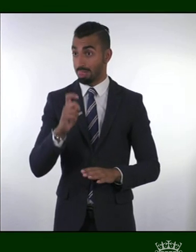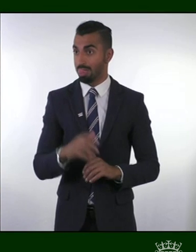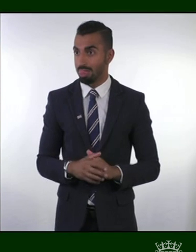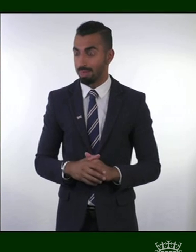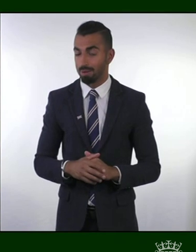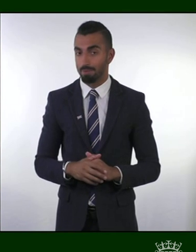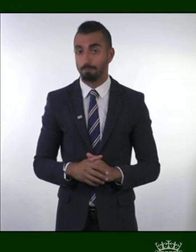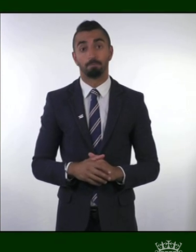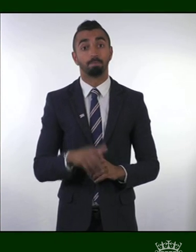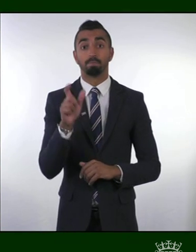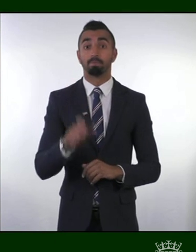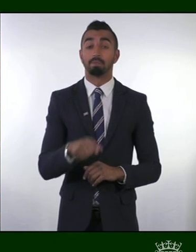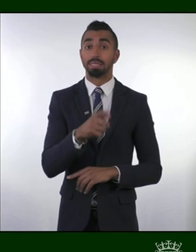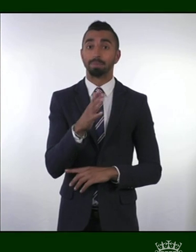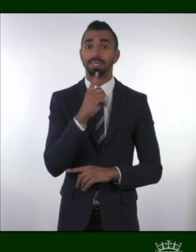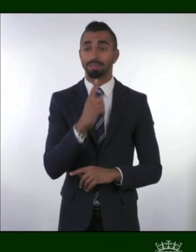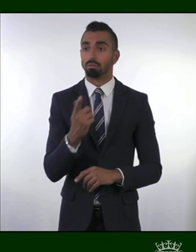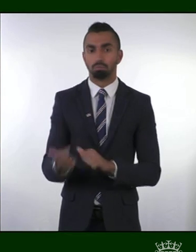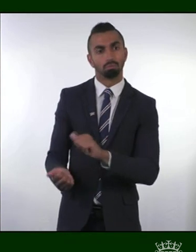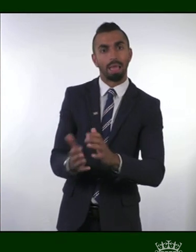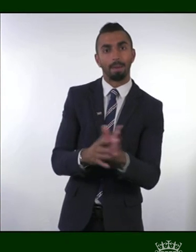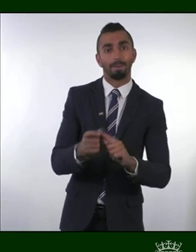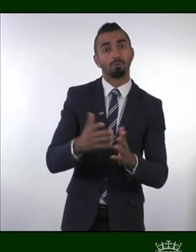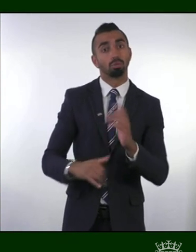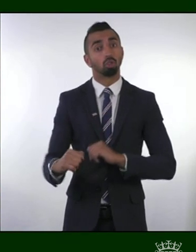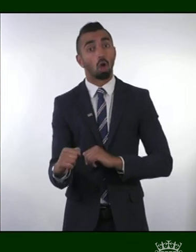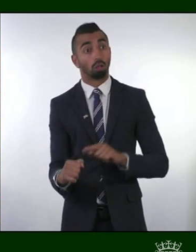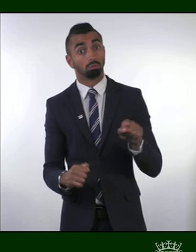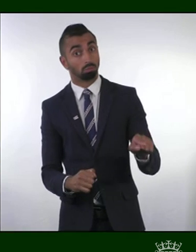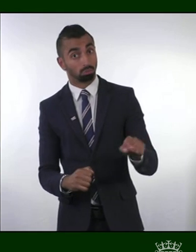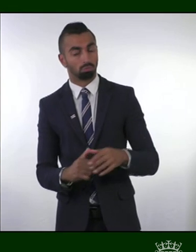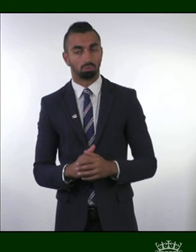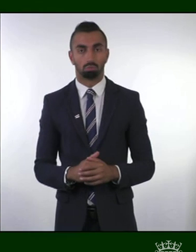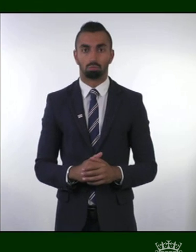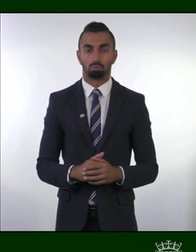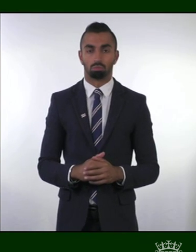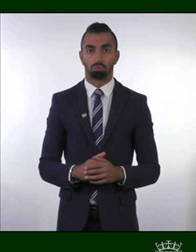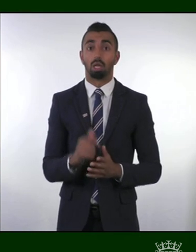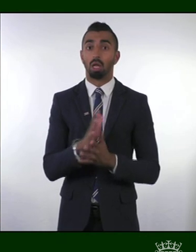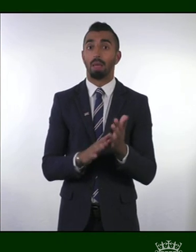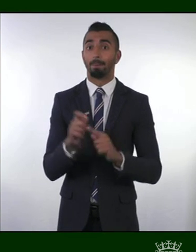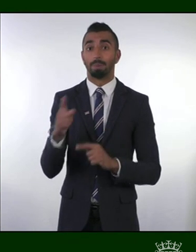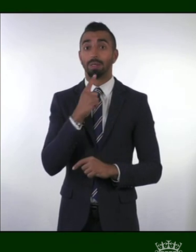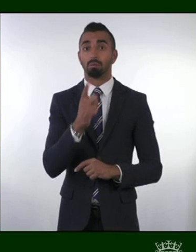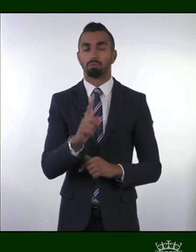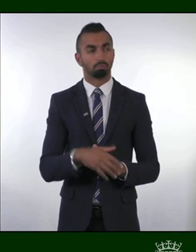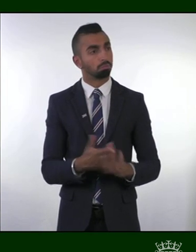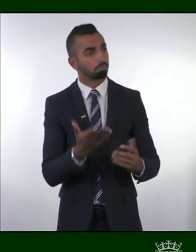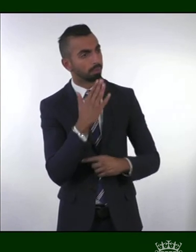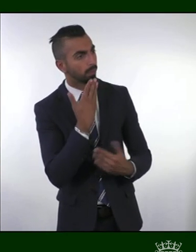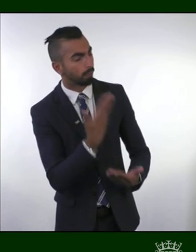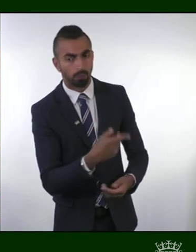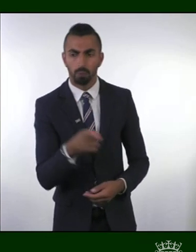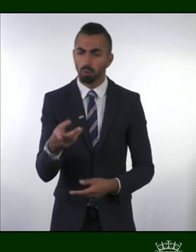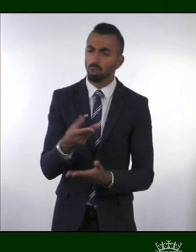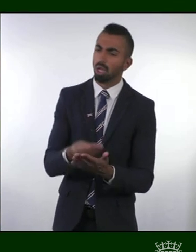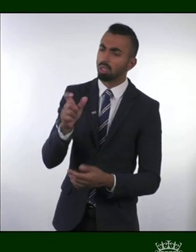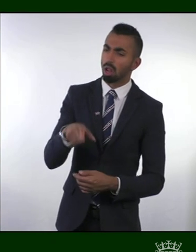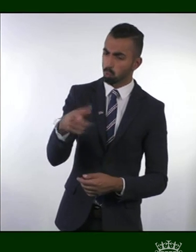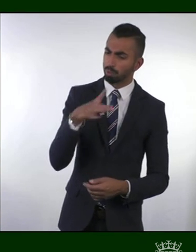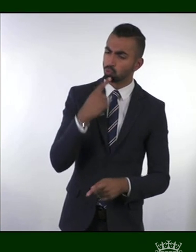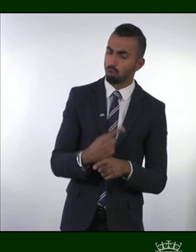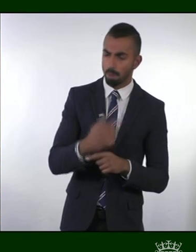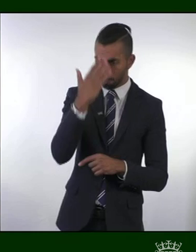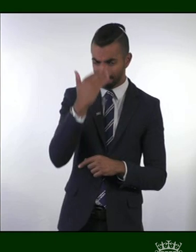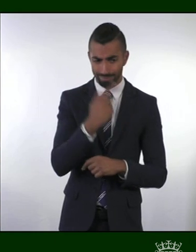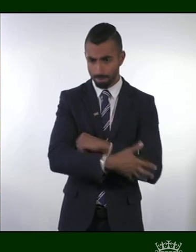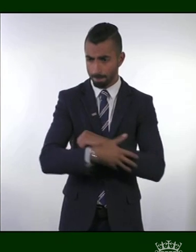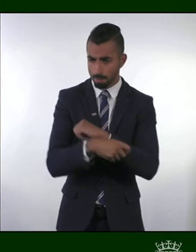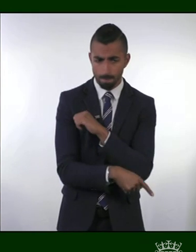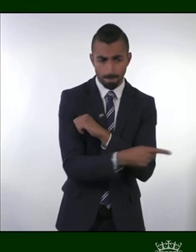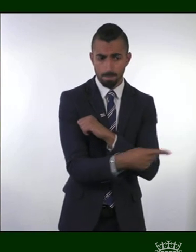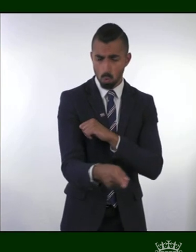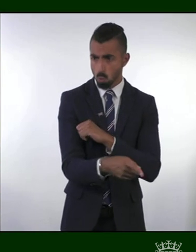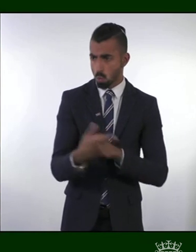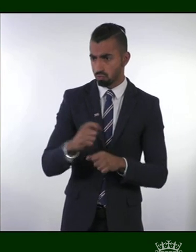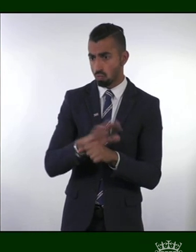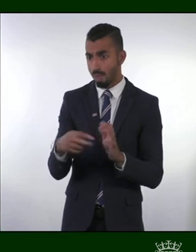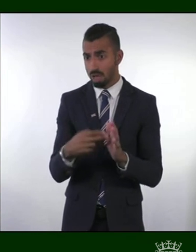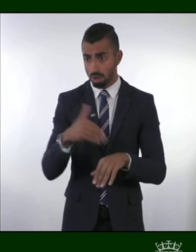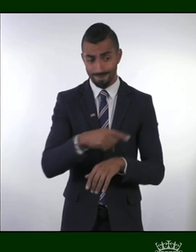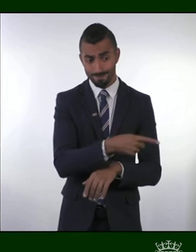As others have mentioned and the Chancellor has acknowledged, the least well-off have suffered disproportionately from the health effects of the virus and must not pay the price of the economic consequences.